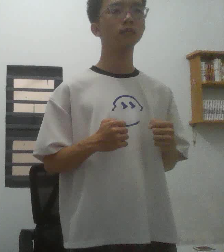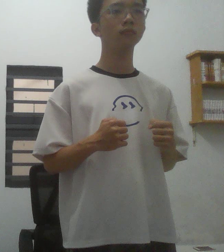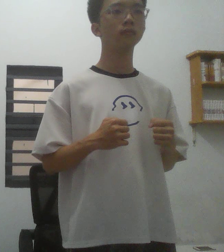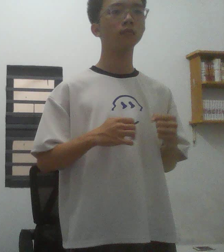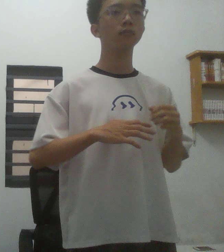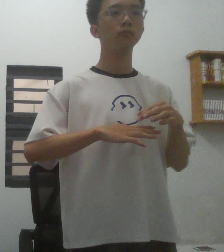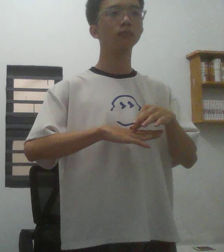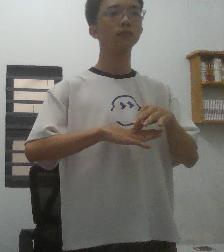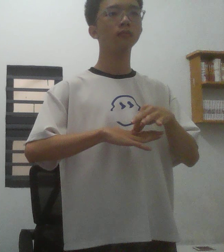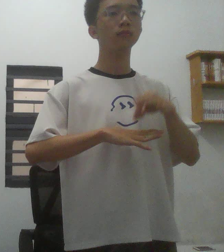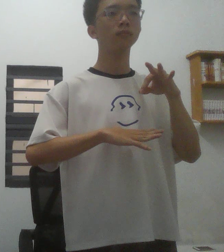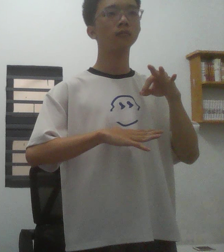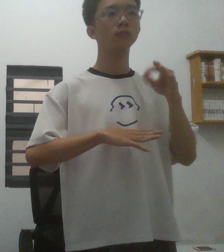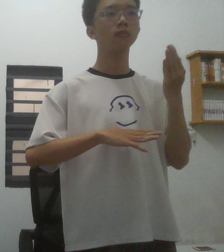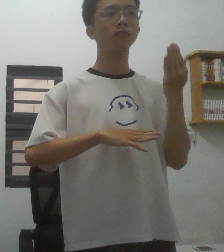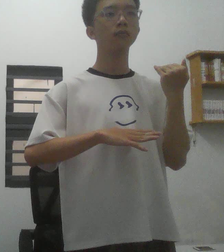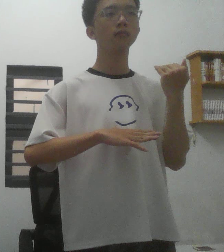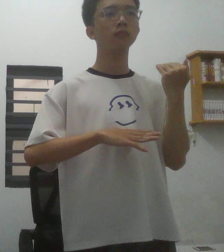tuan truoc